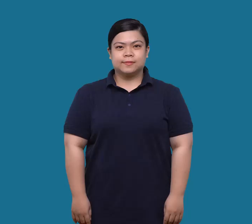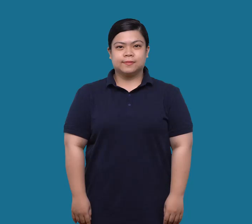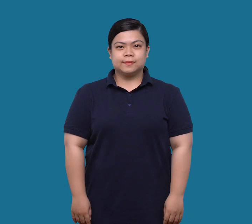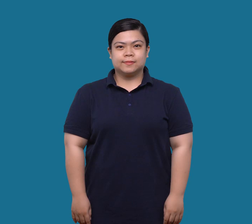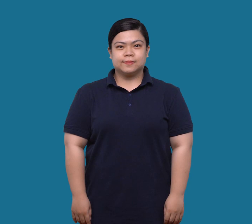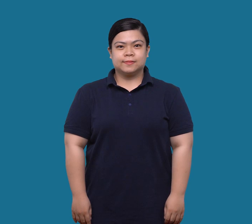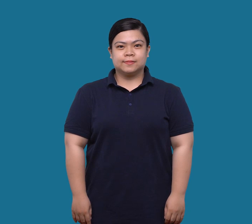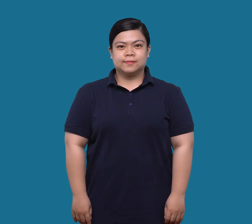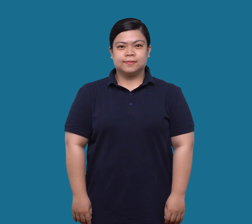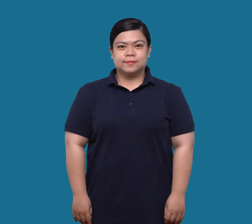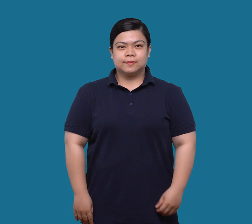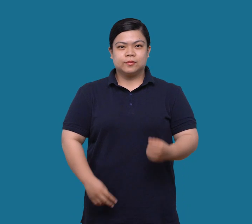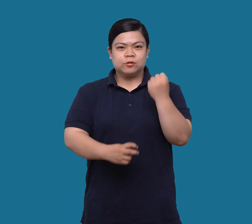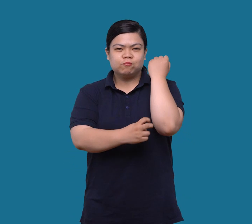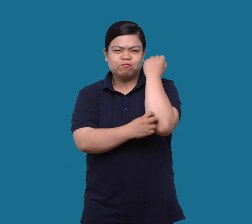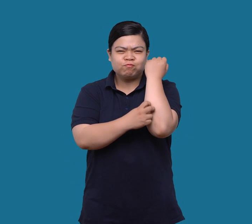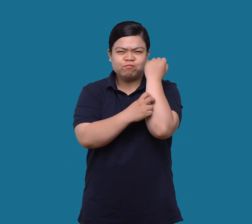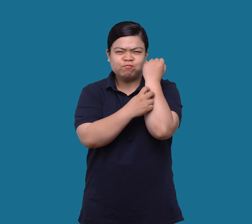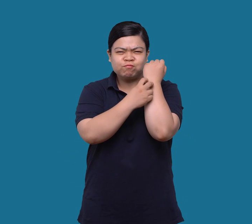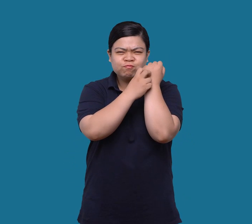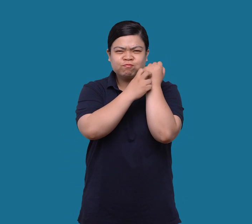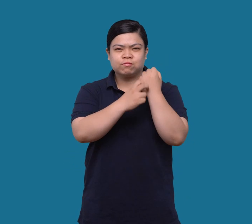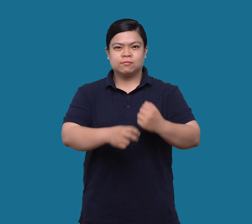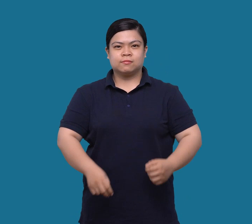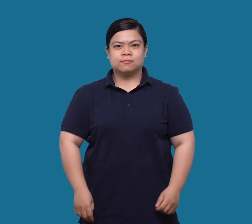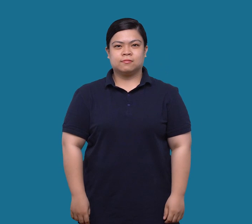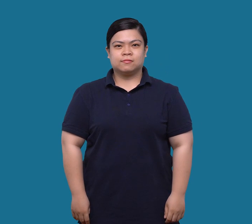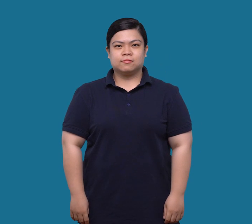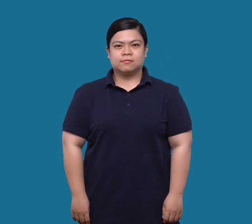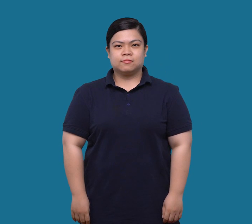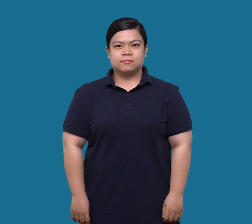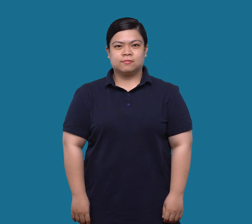xuyên Việt